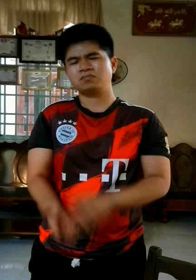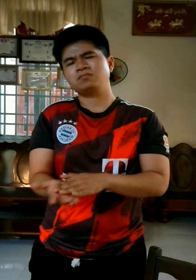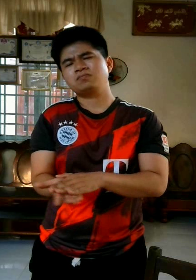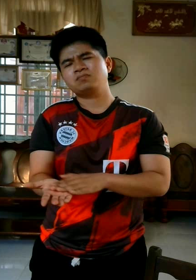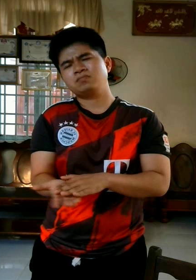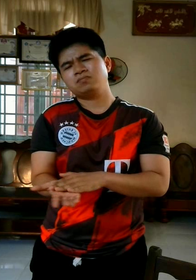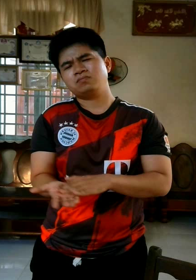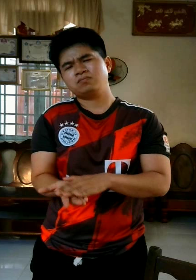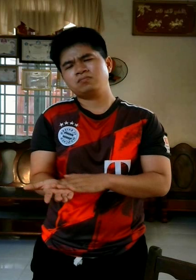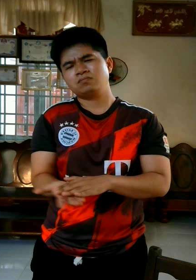xin loi